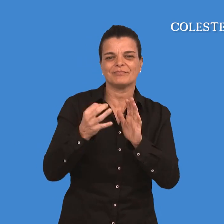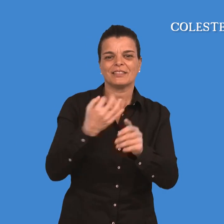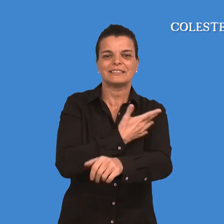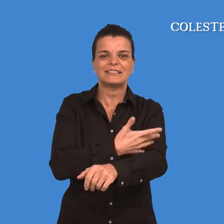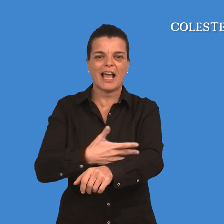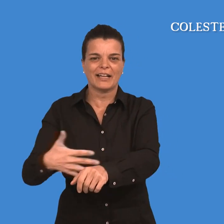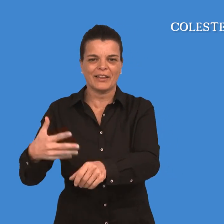sangre